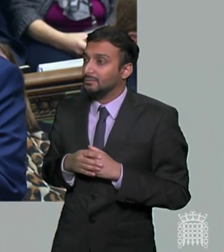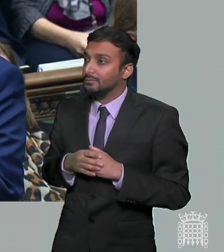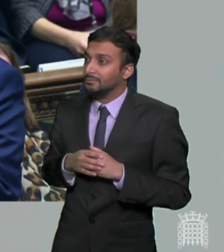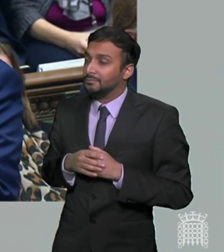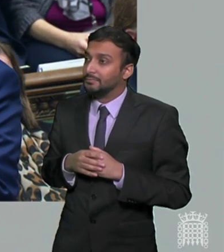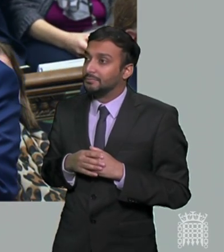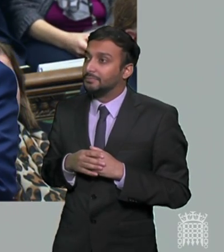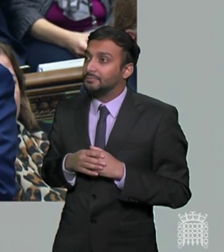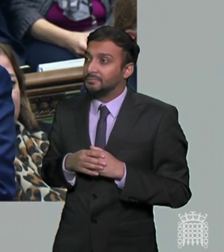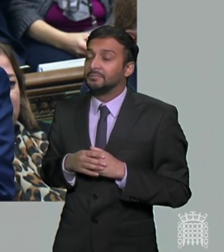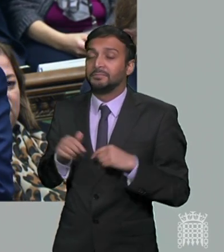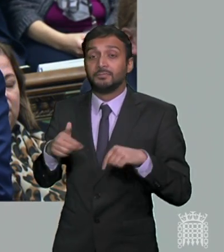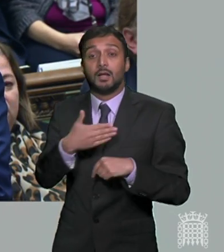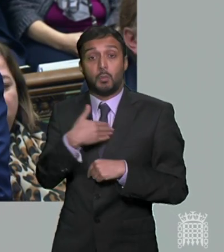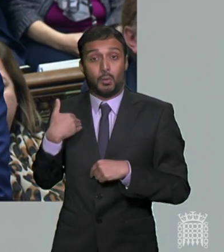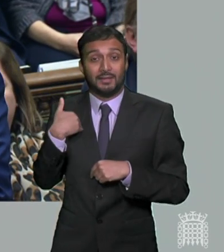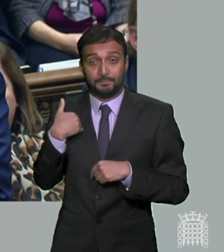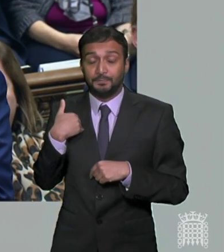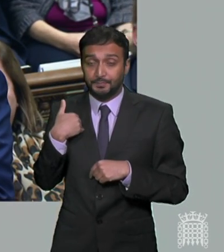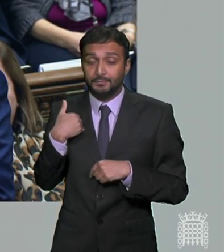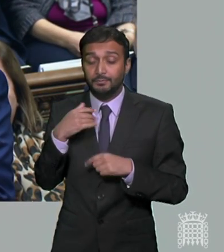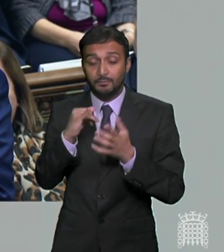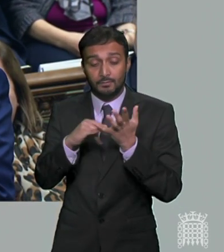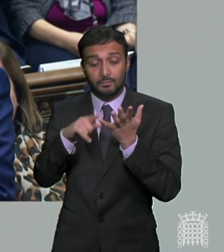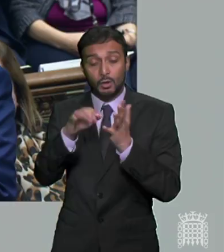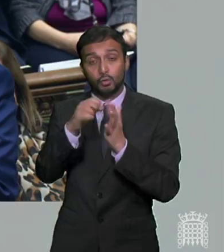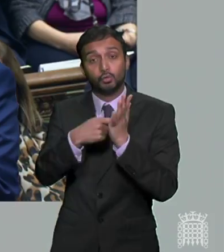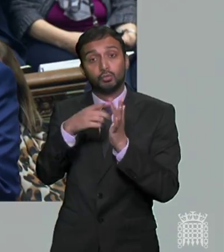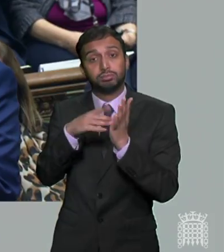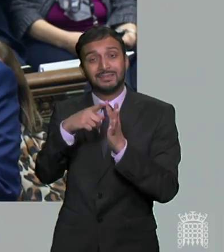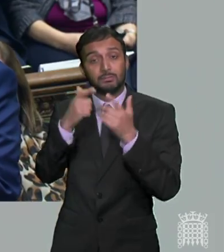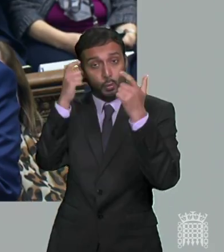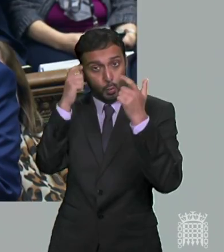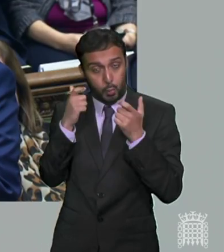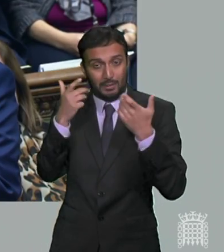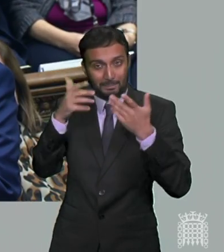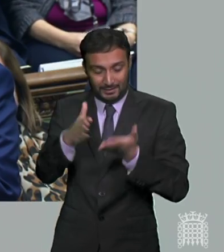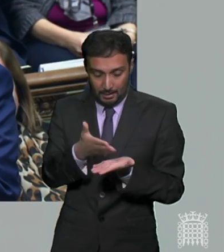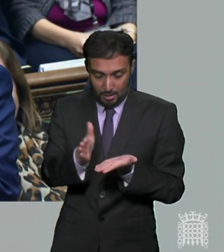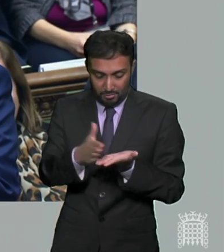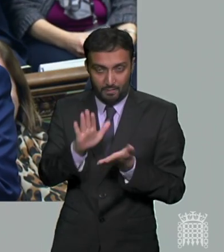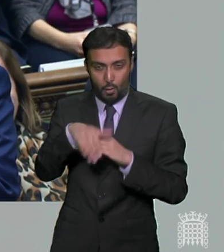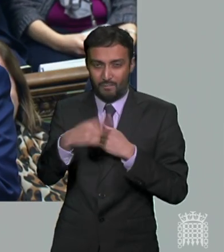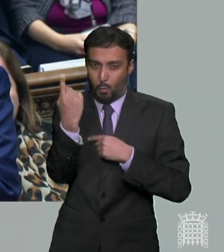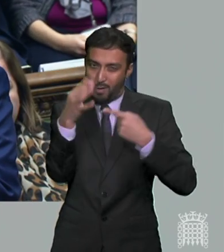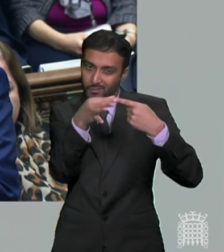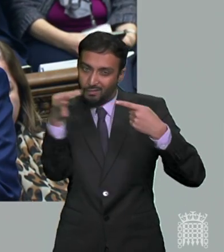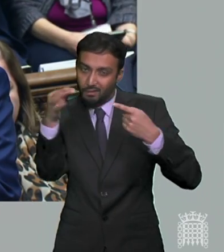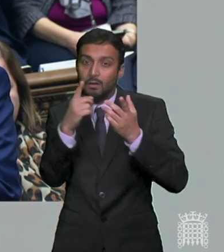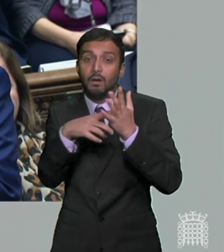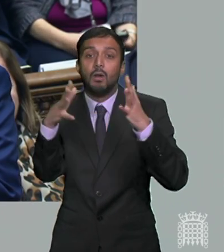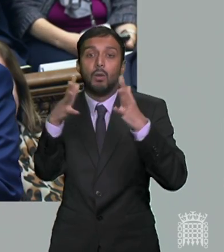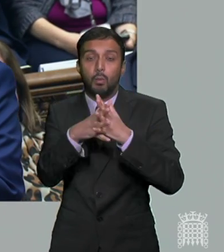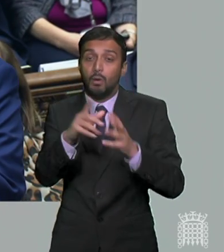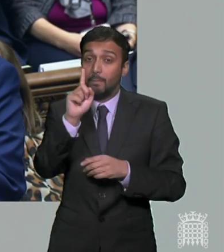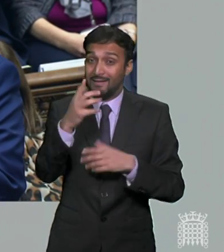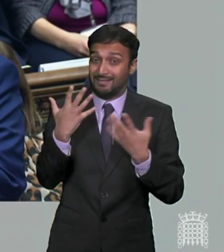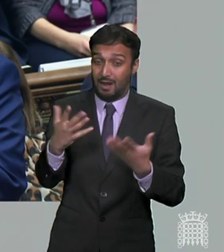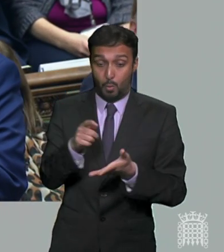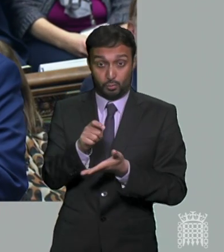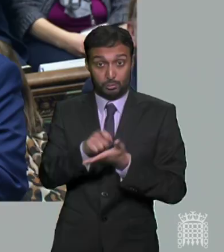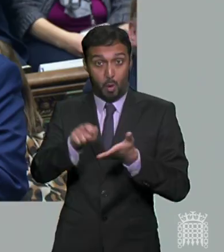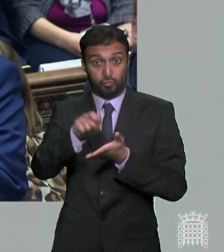This morning, the Supreme Court clarified a point of law, but the very point of democracy in this Union is now at stake.